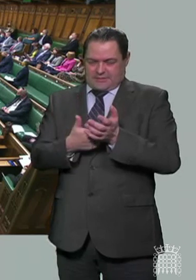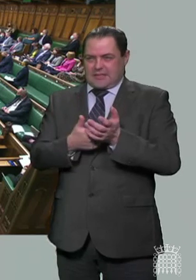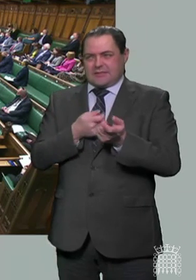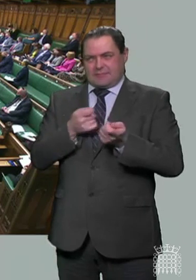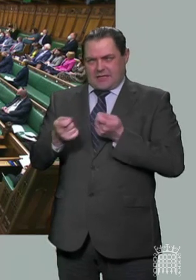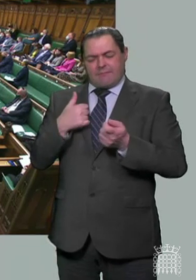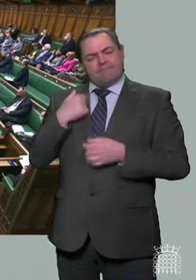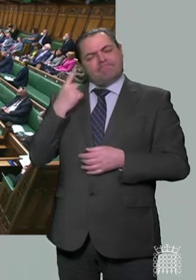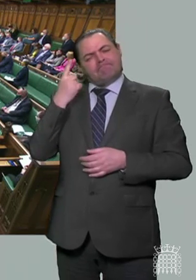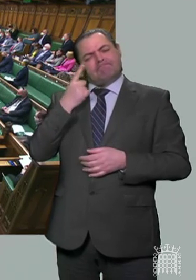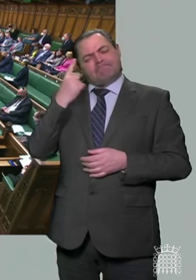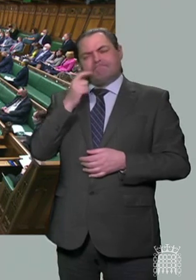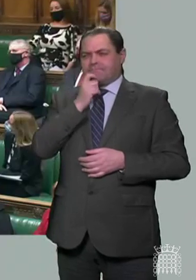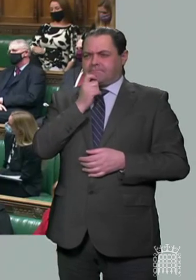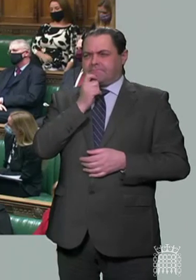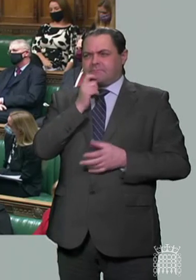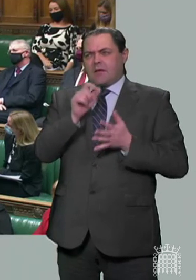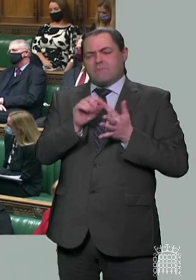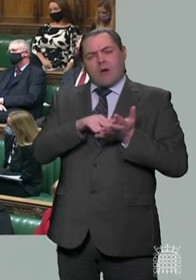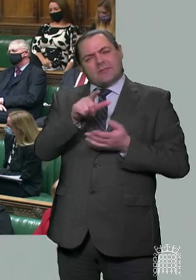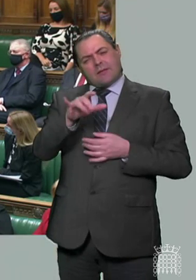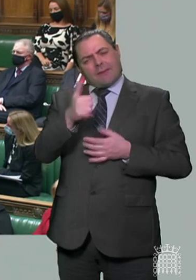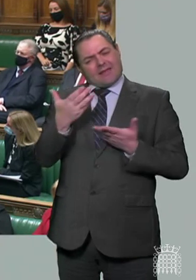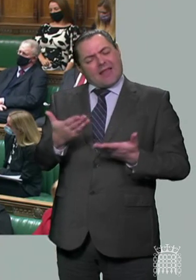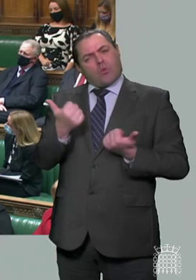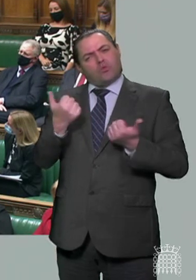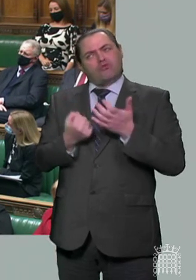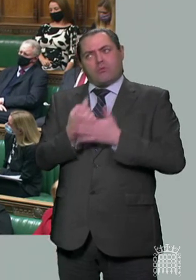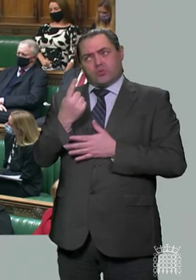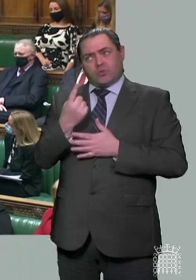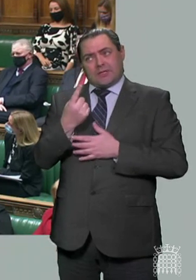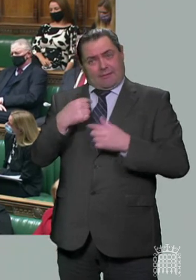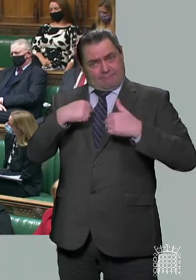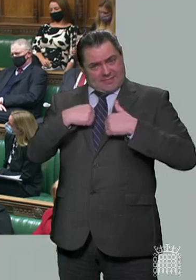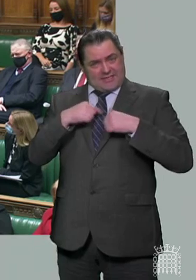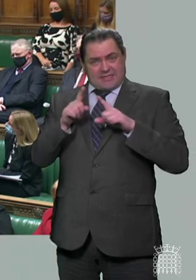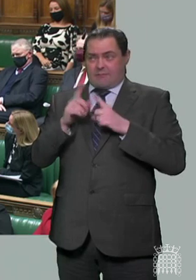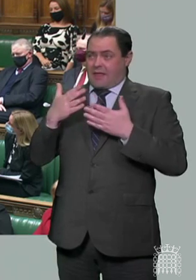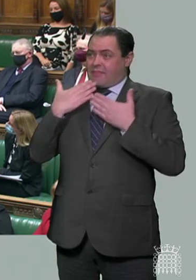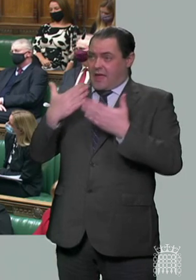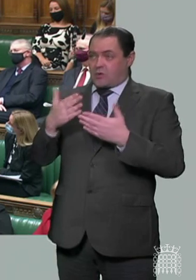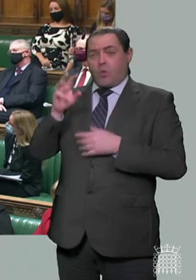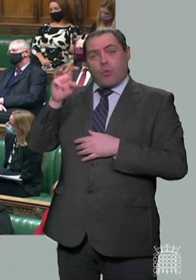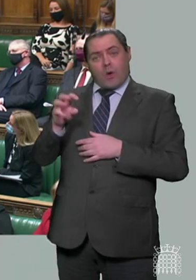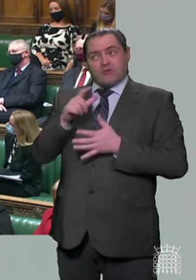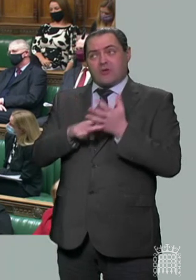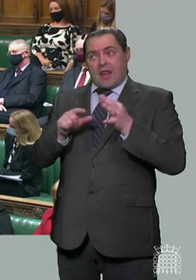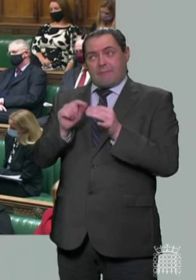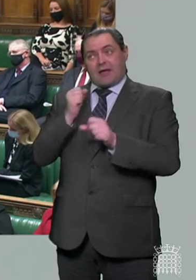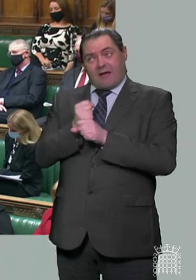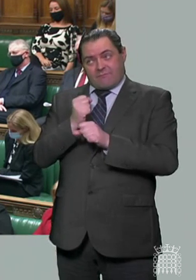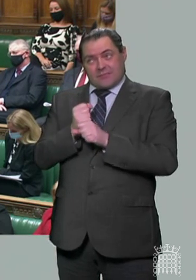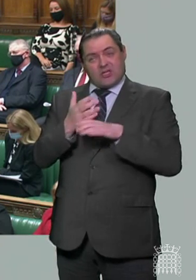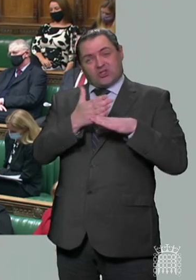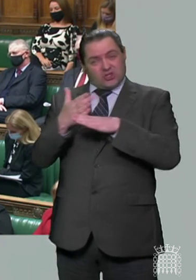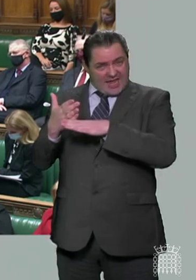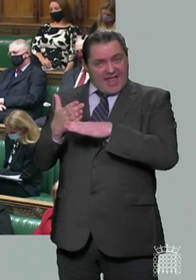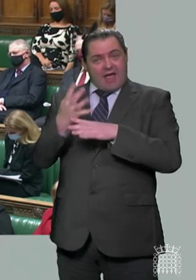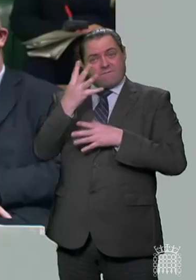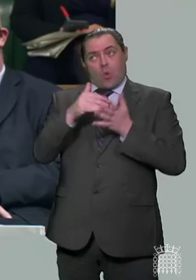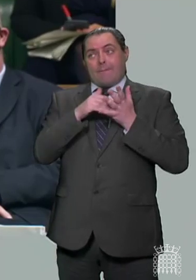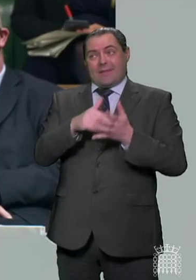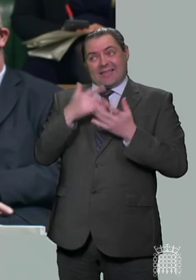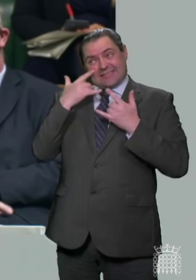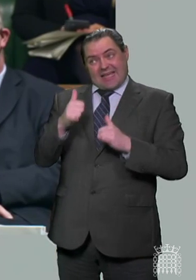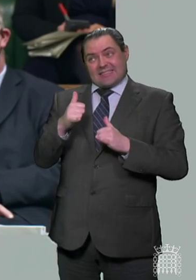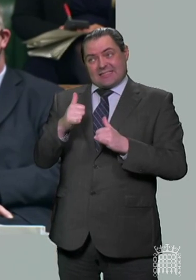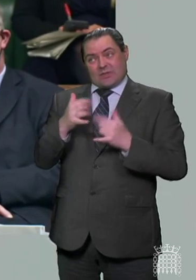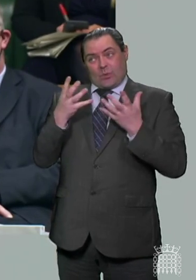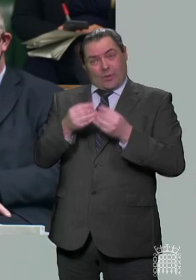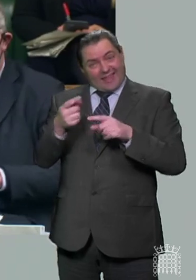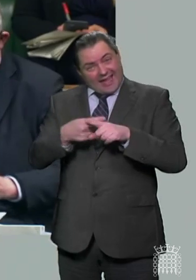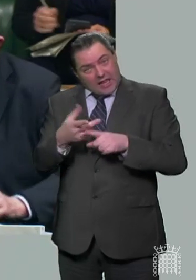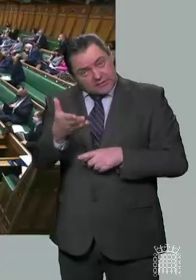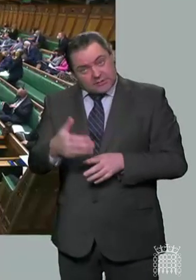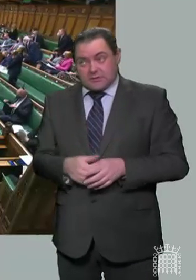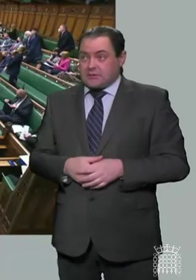Will the Prime Minister take this opportunity to join me in thanking the Welsh Labour Government for sharing 4 million tests with England?